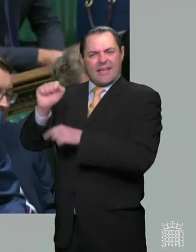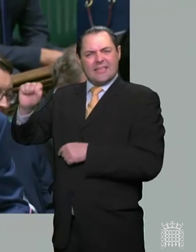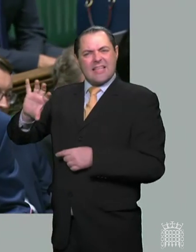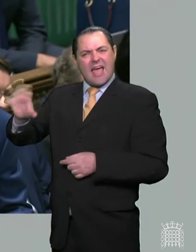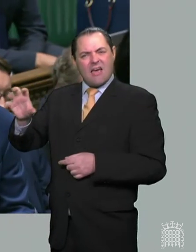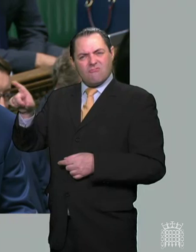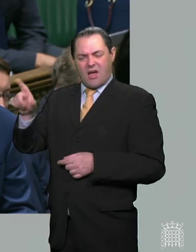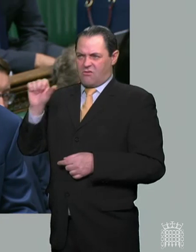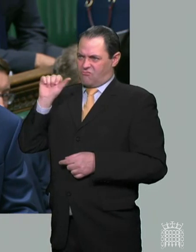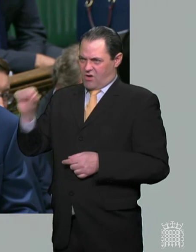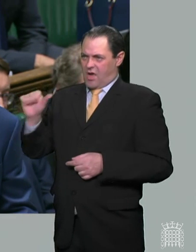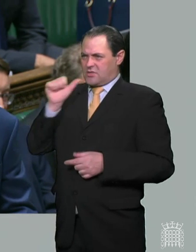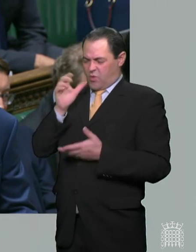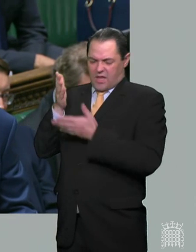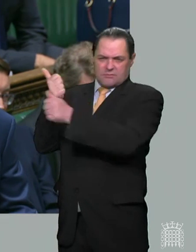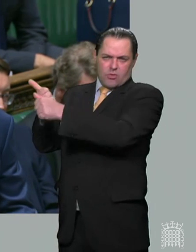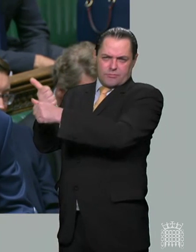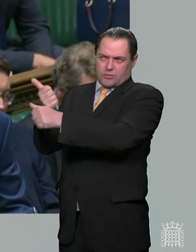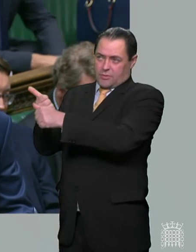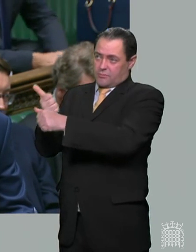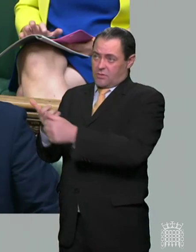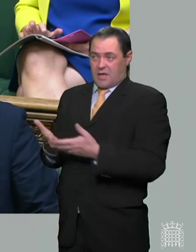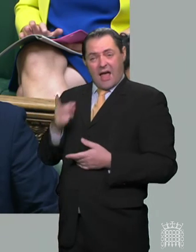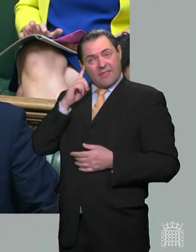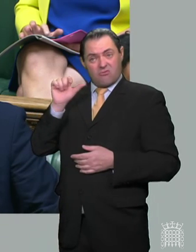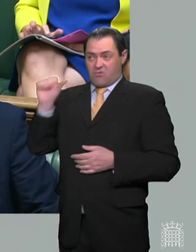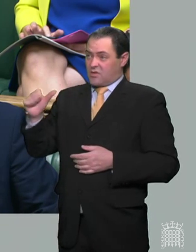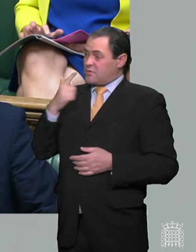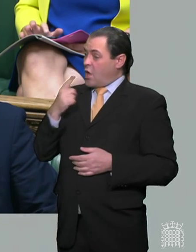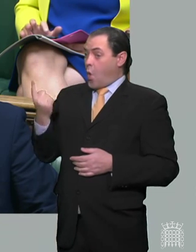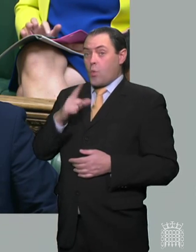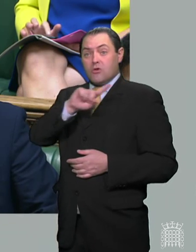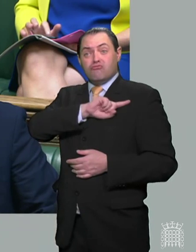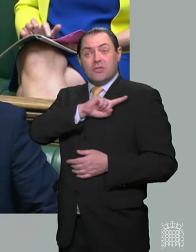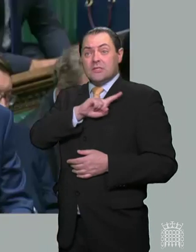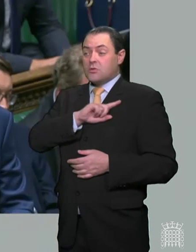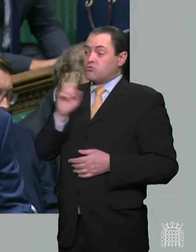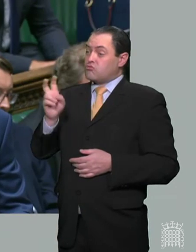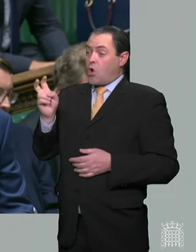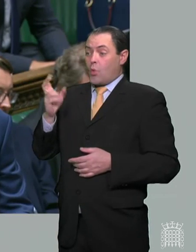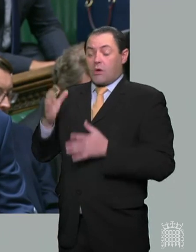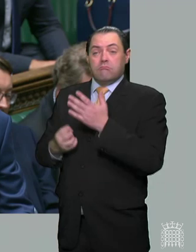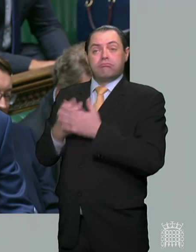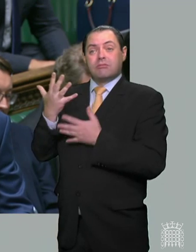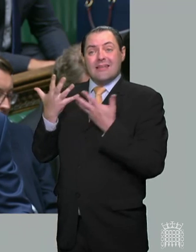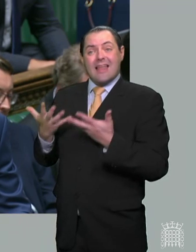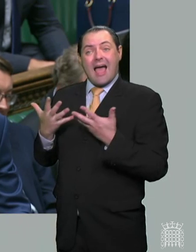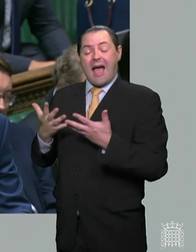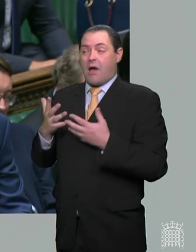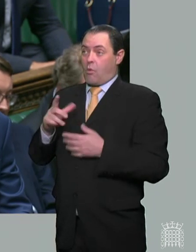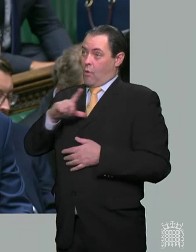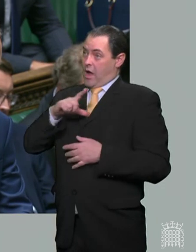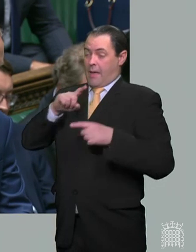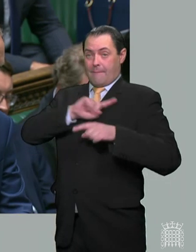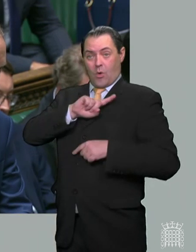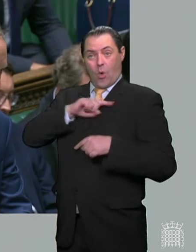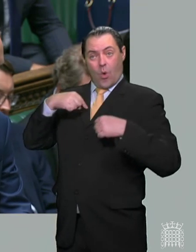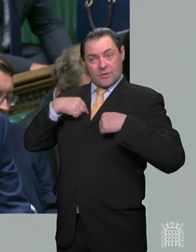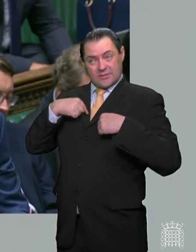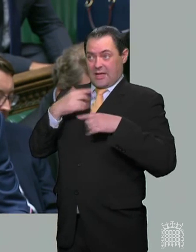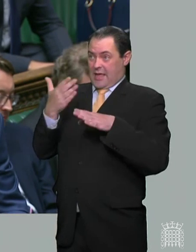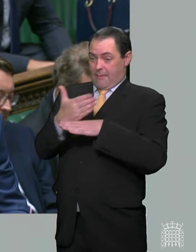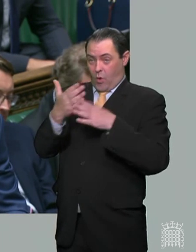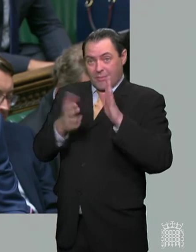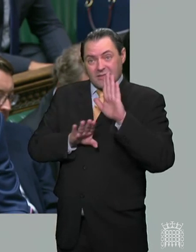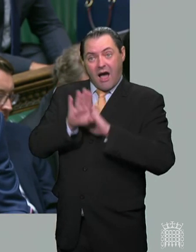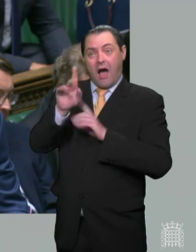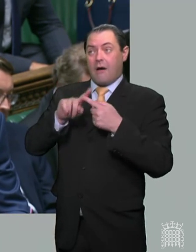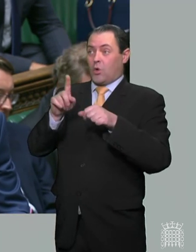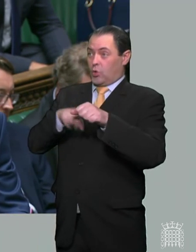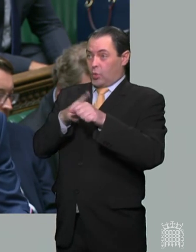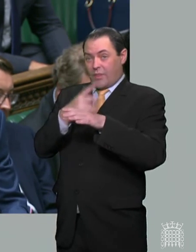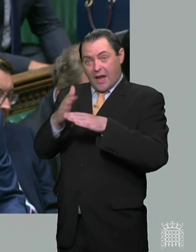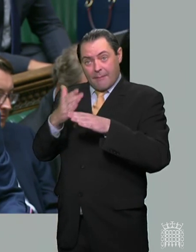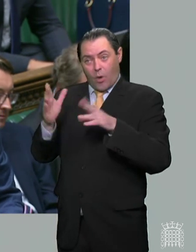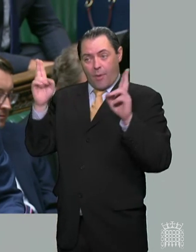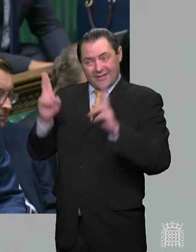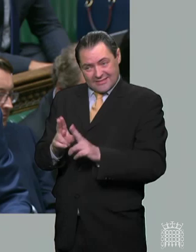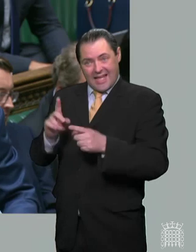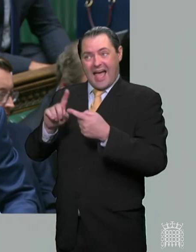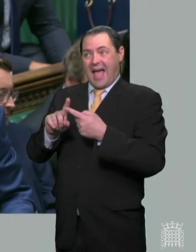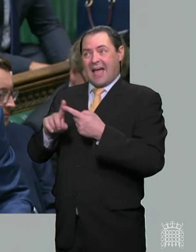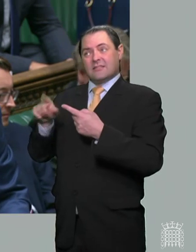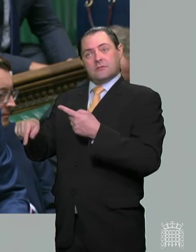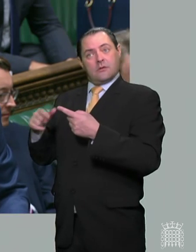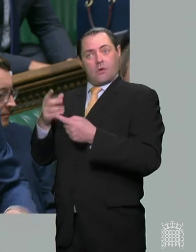He is right to say that we are giving all the support we can, and that the only reason we are seeing that level of prosperity is that we have employment rising, youth unemployment coming up, and rising wages.